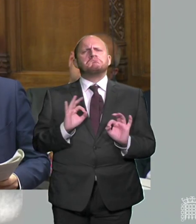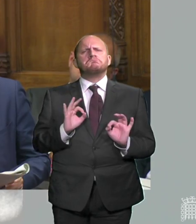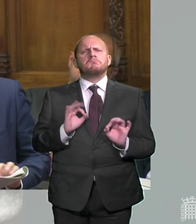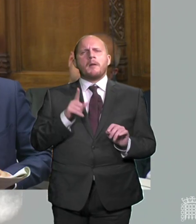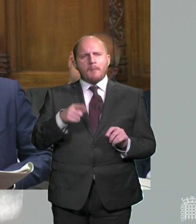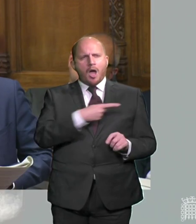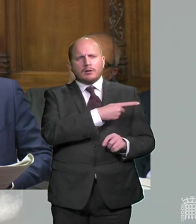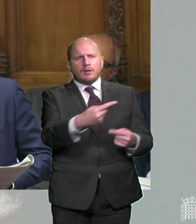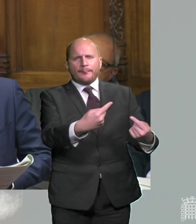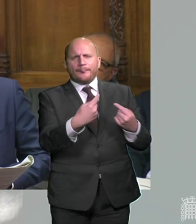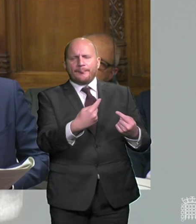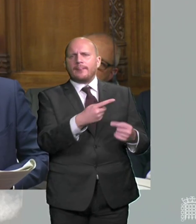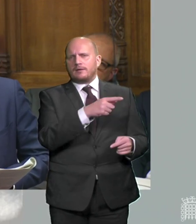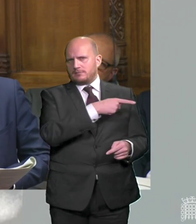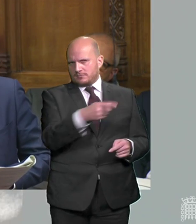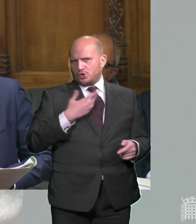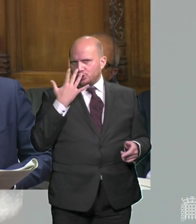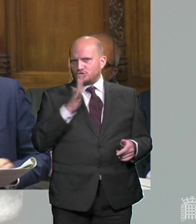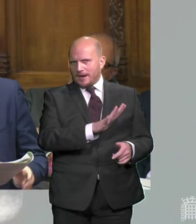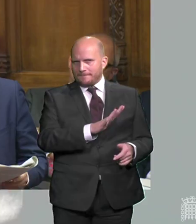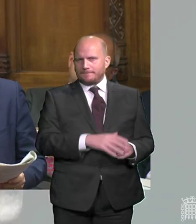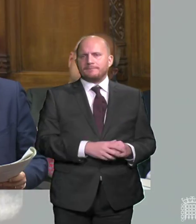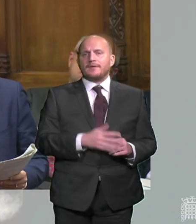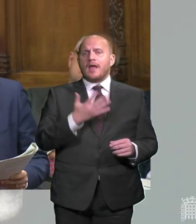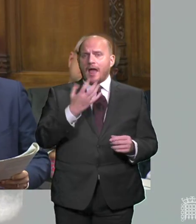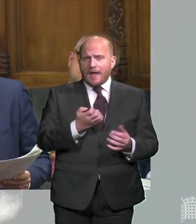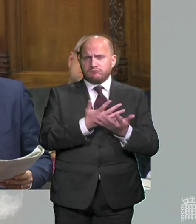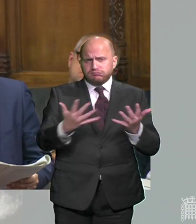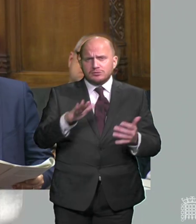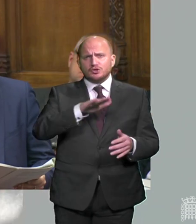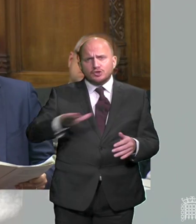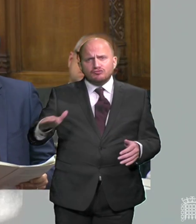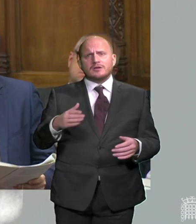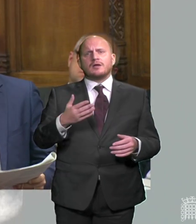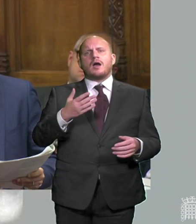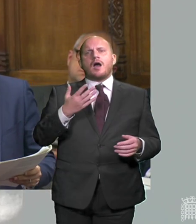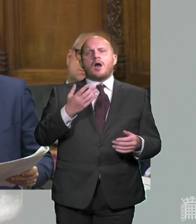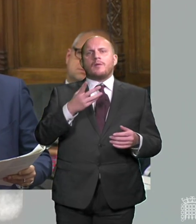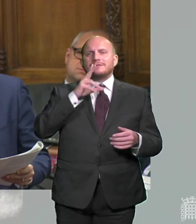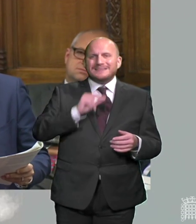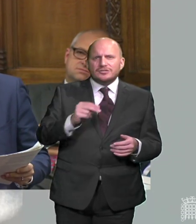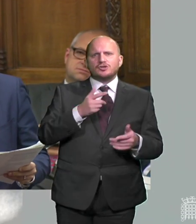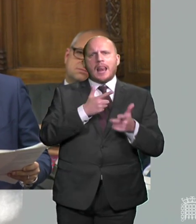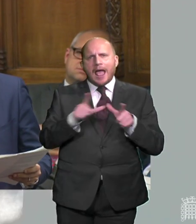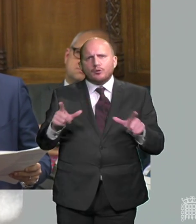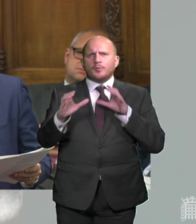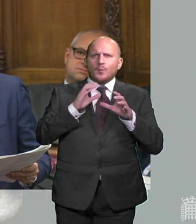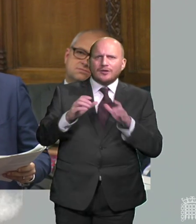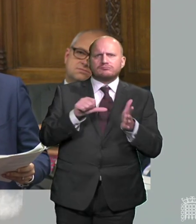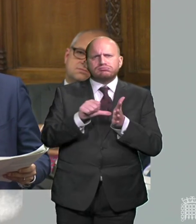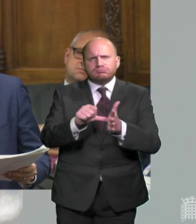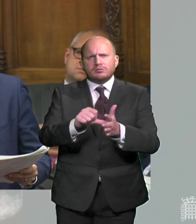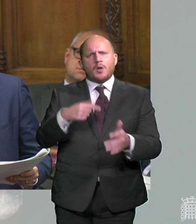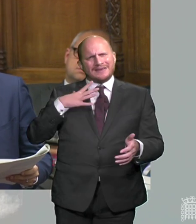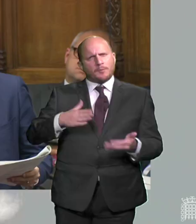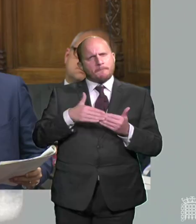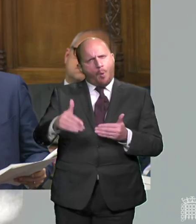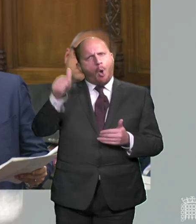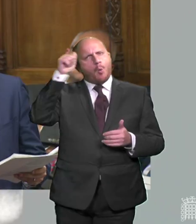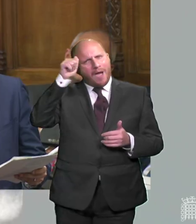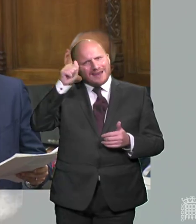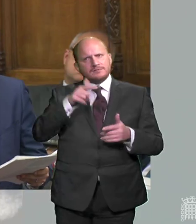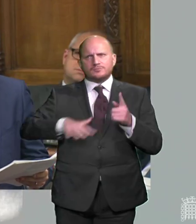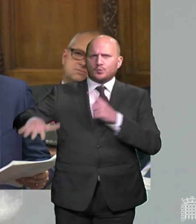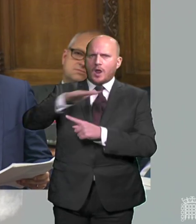According to the Royal College of Speech and Language Therapists and the Dyspraxia Foundation, 5% of children are affected by speech and communication needs and more needs to be done to raise awareness in society.